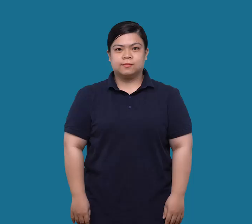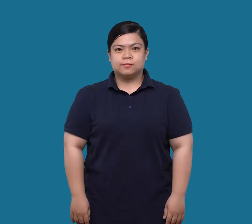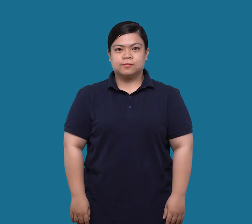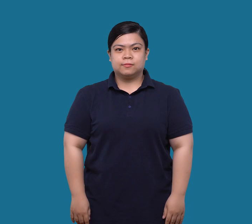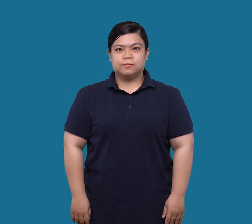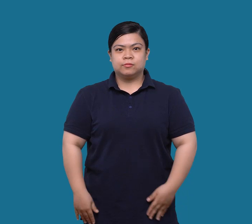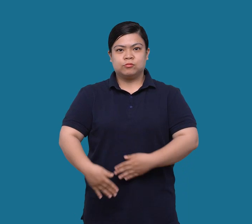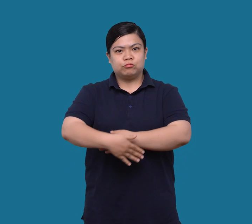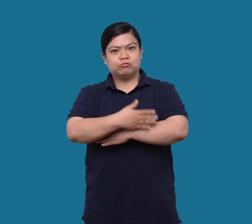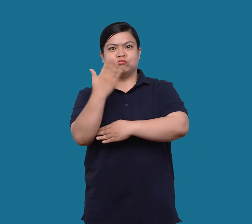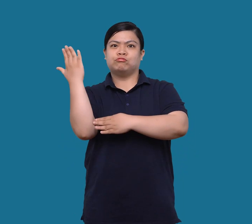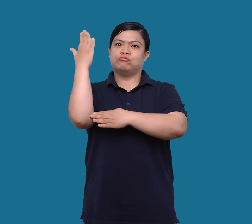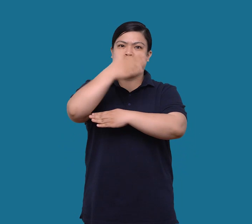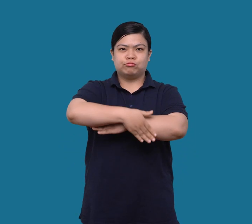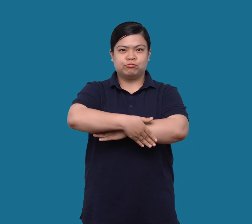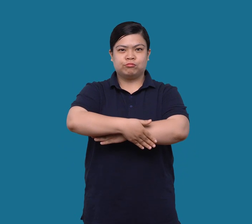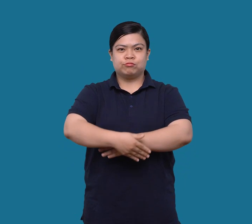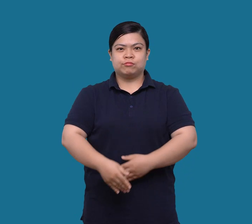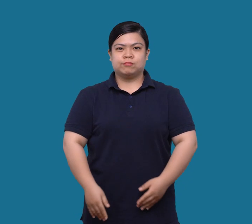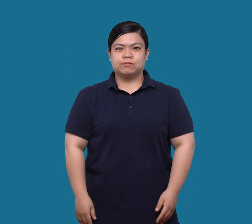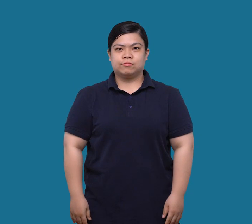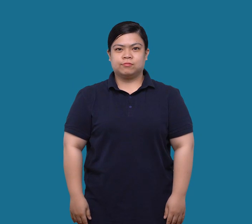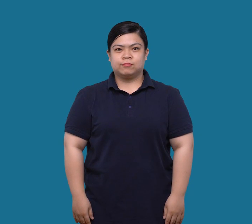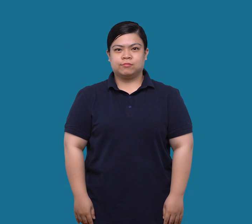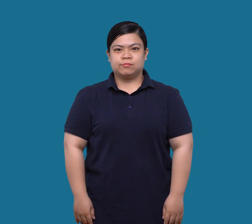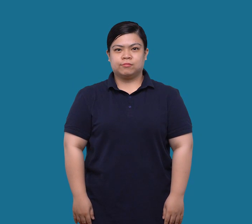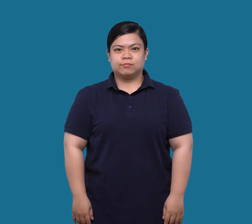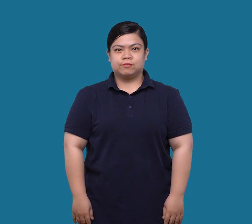cả ngày